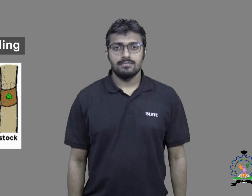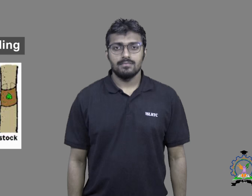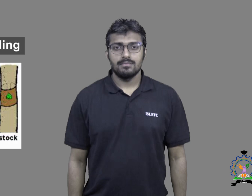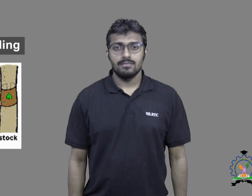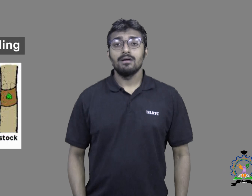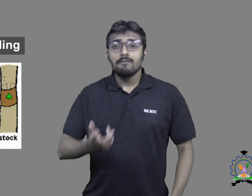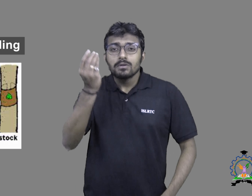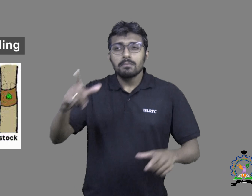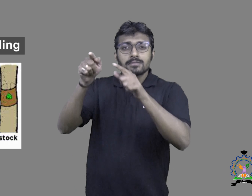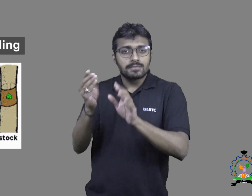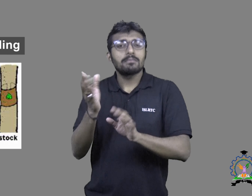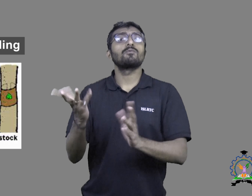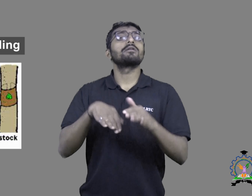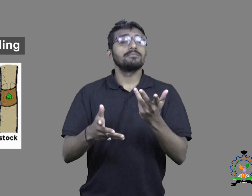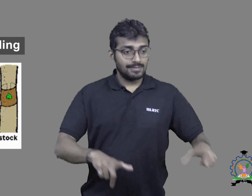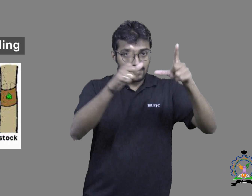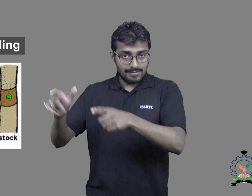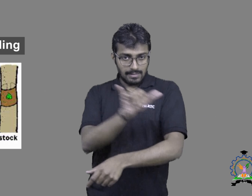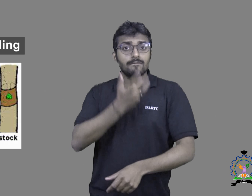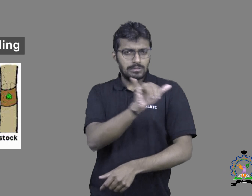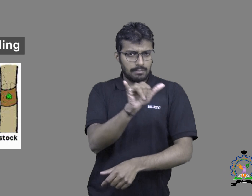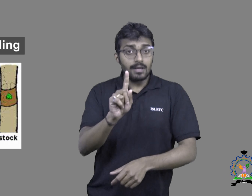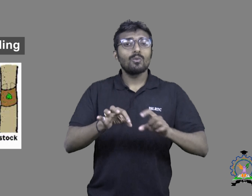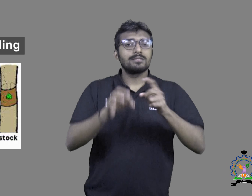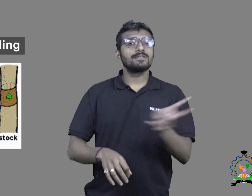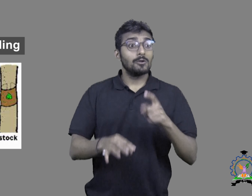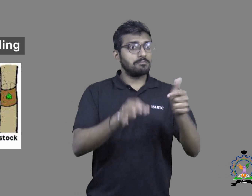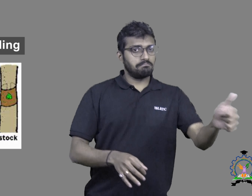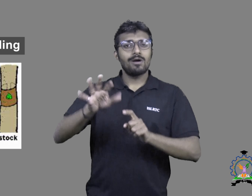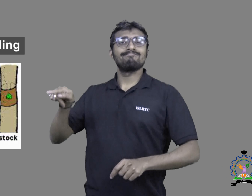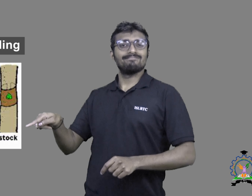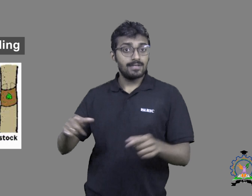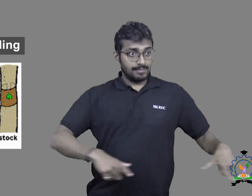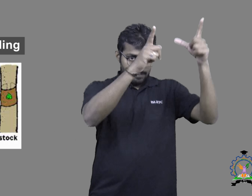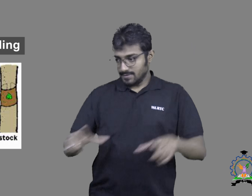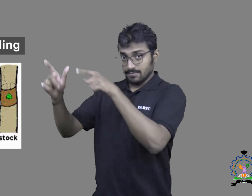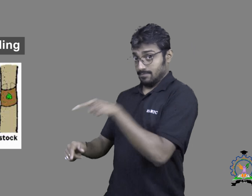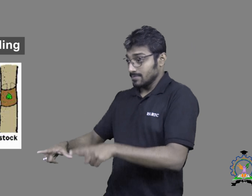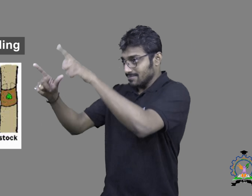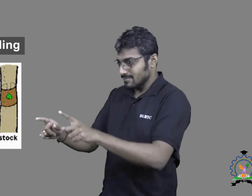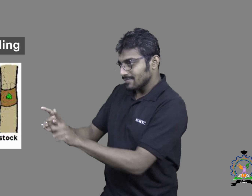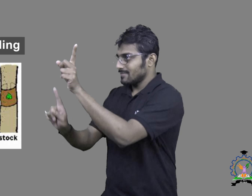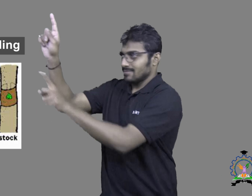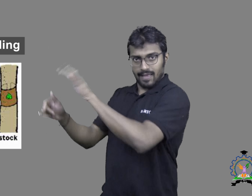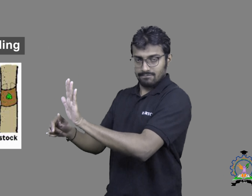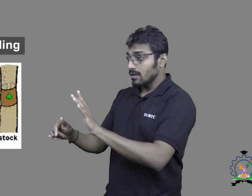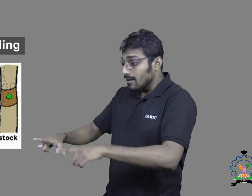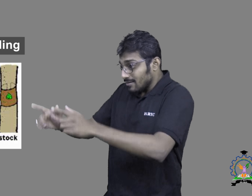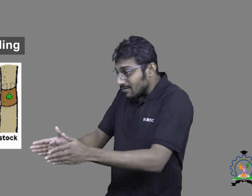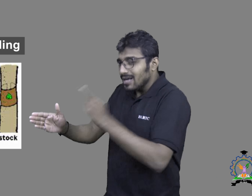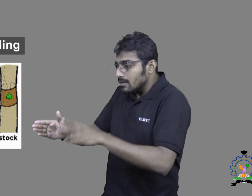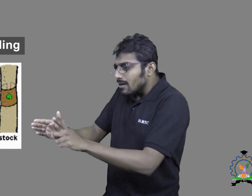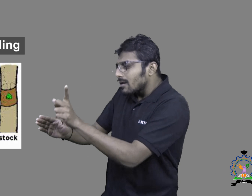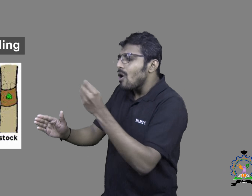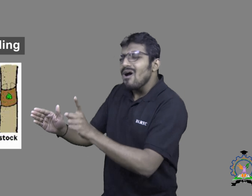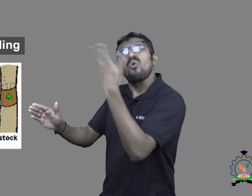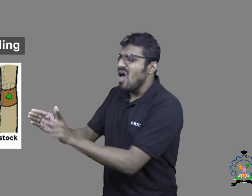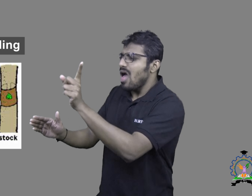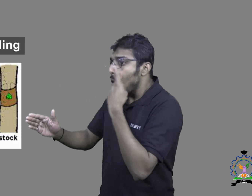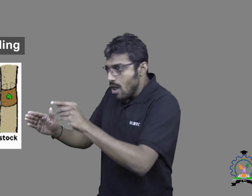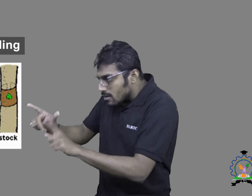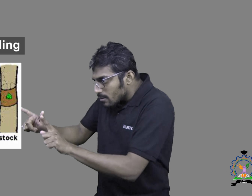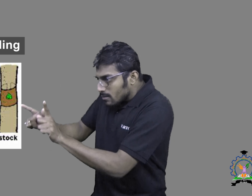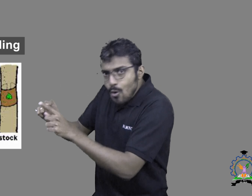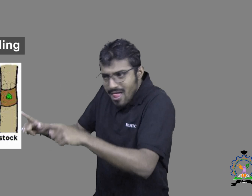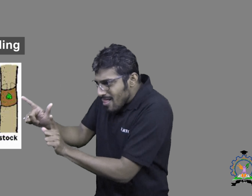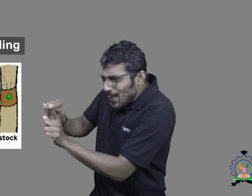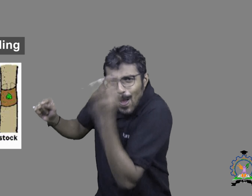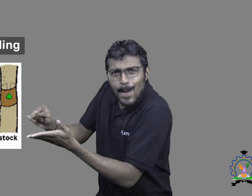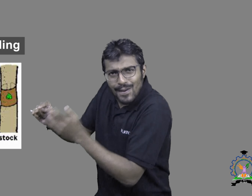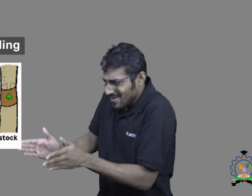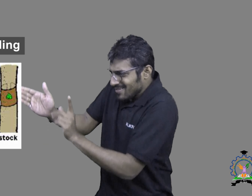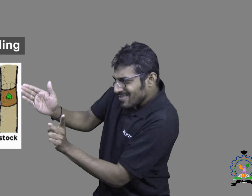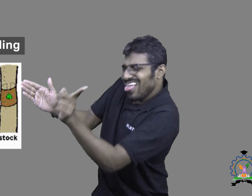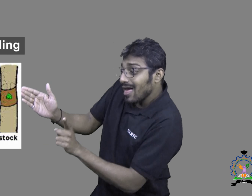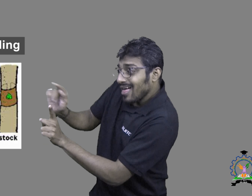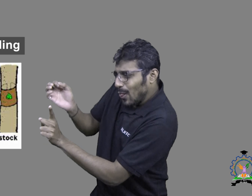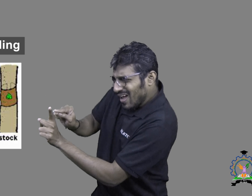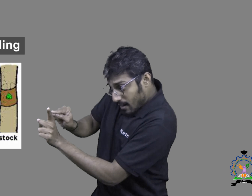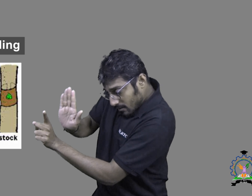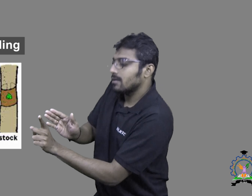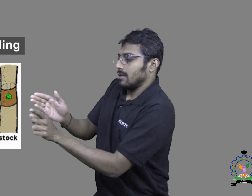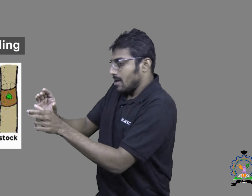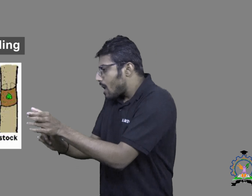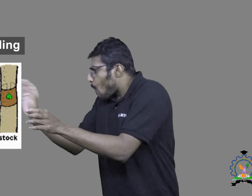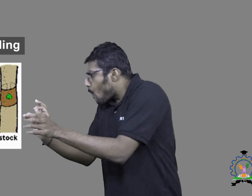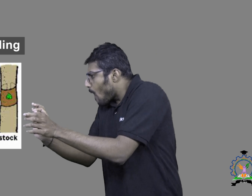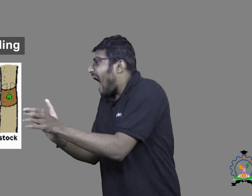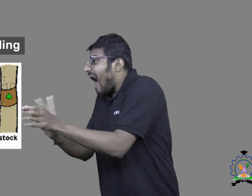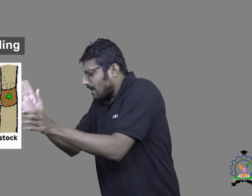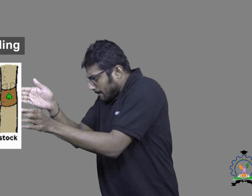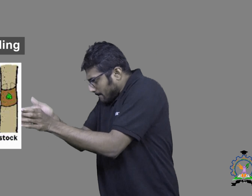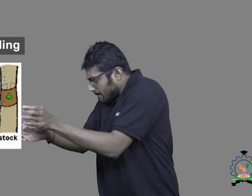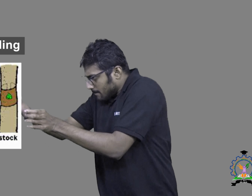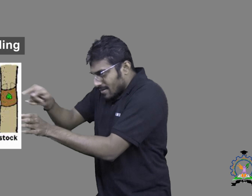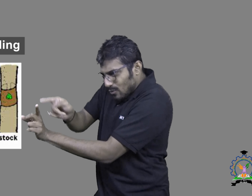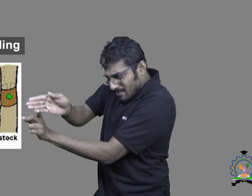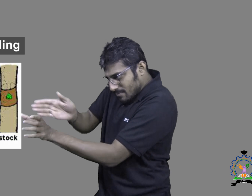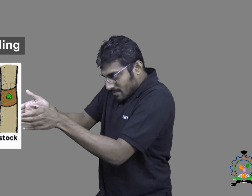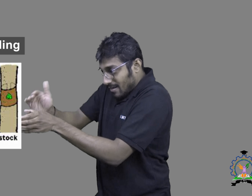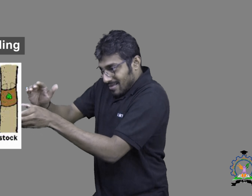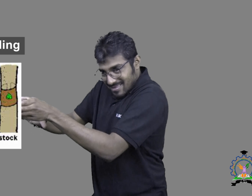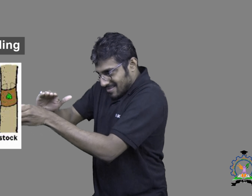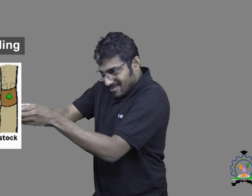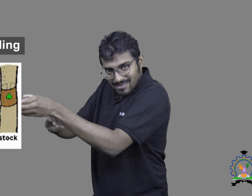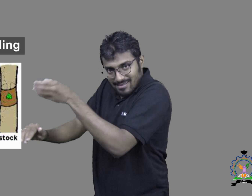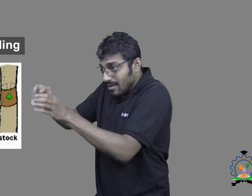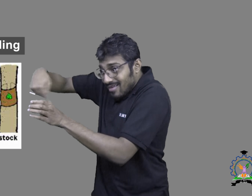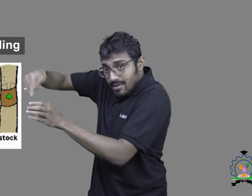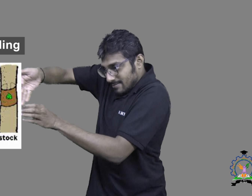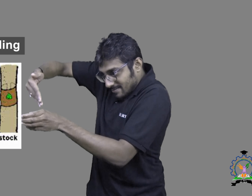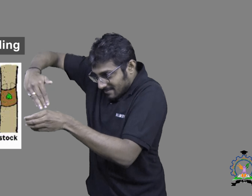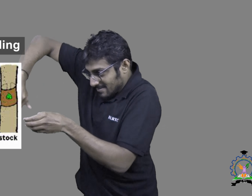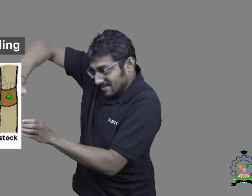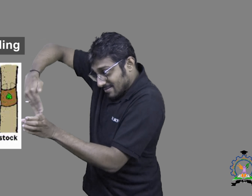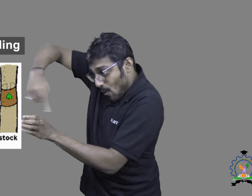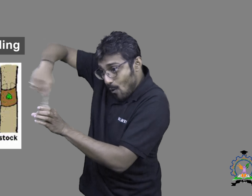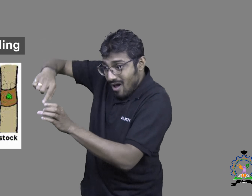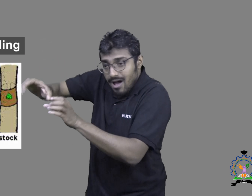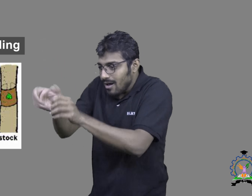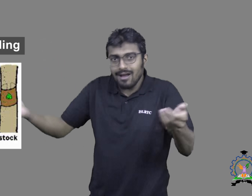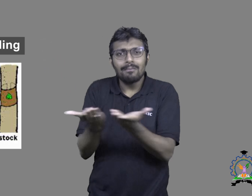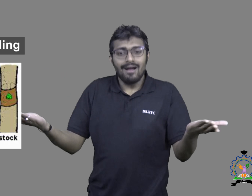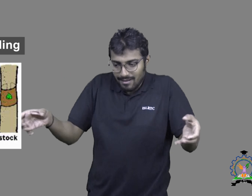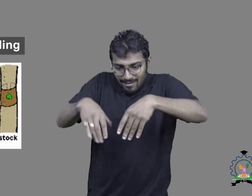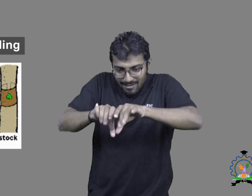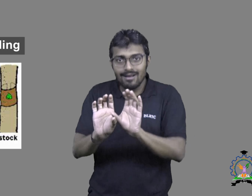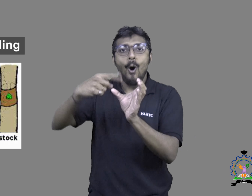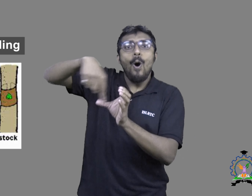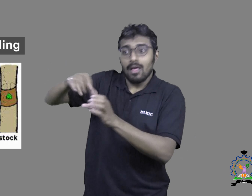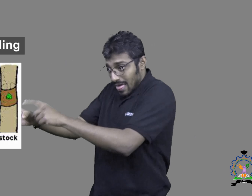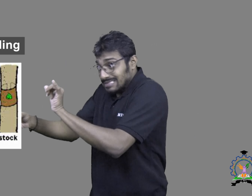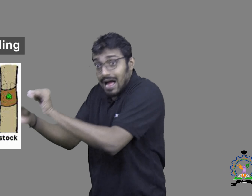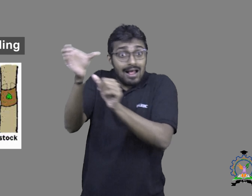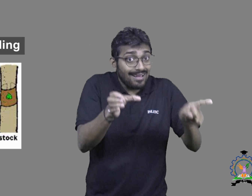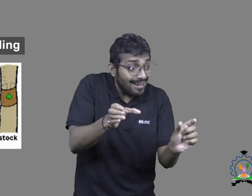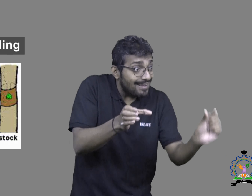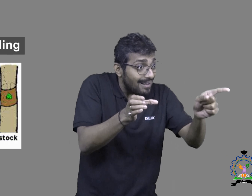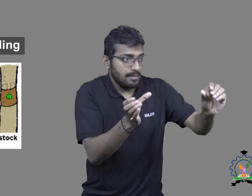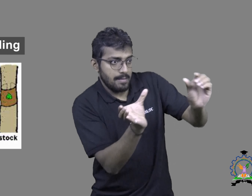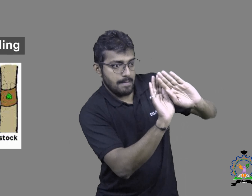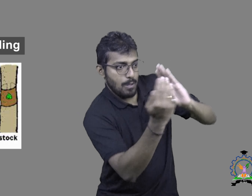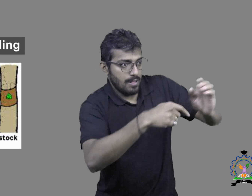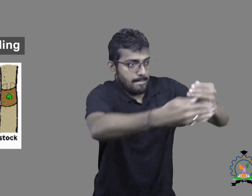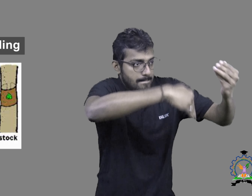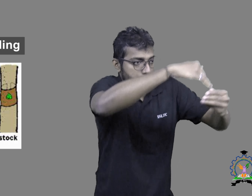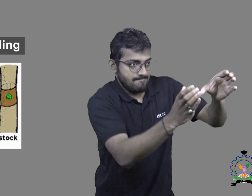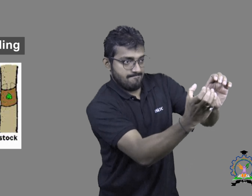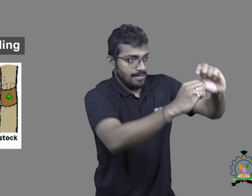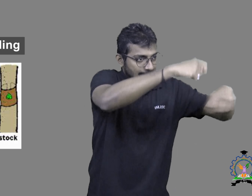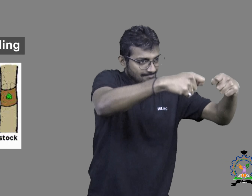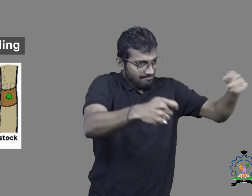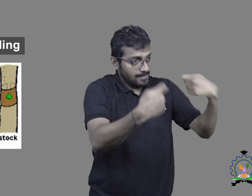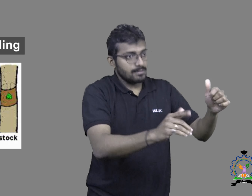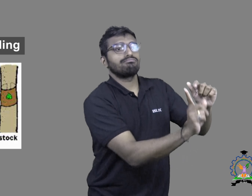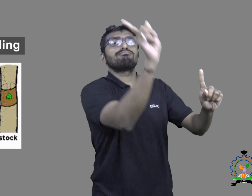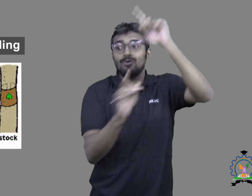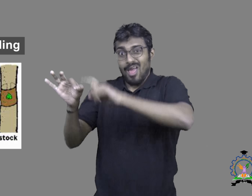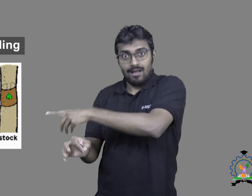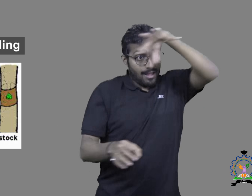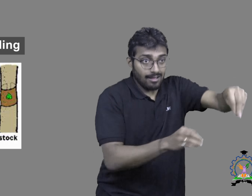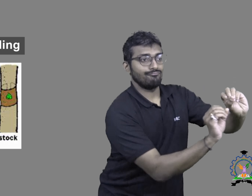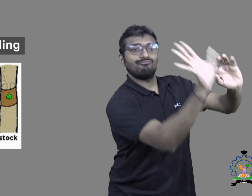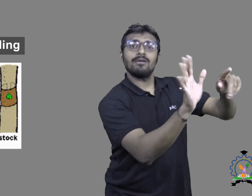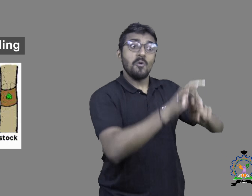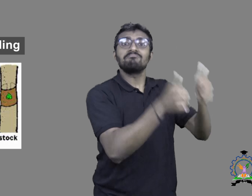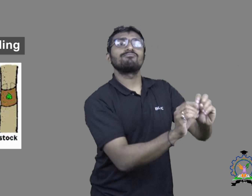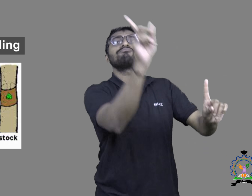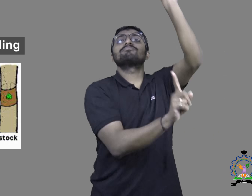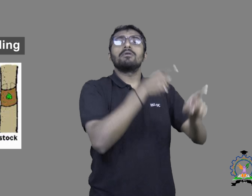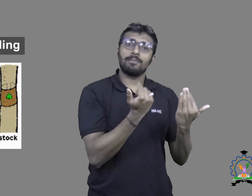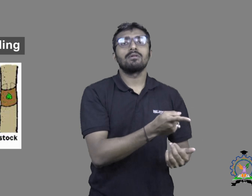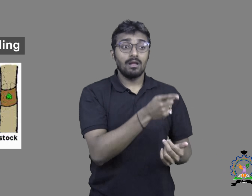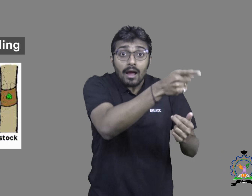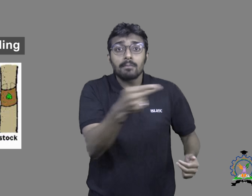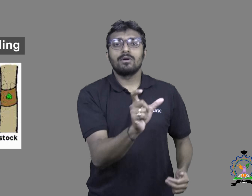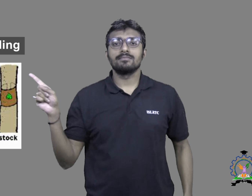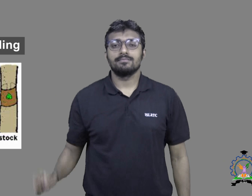Ring Budding